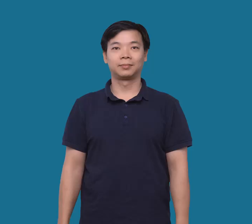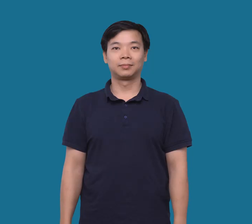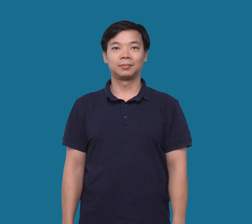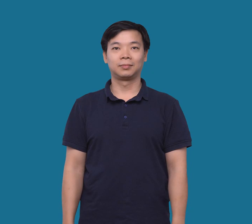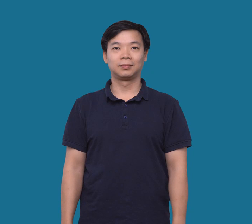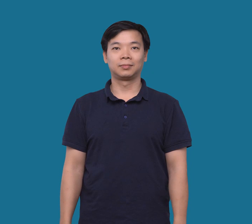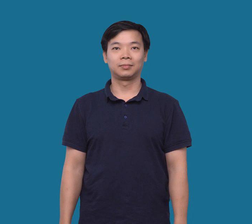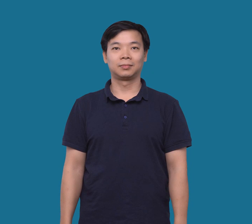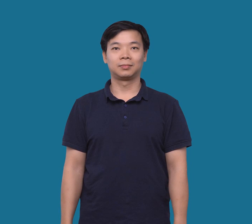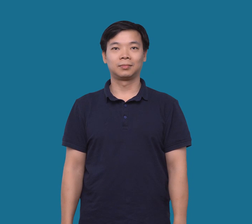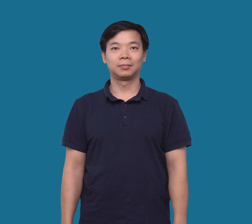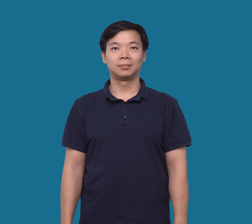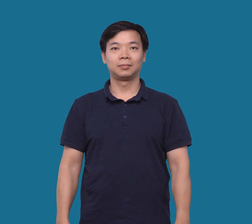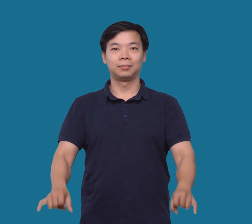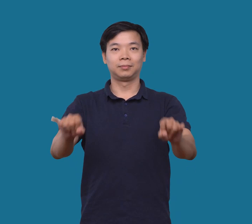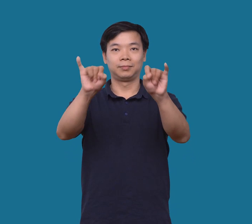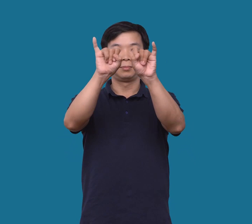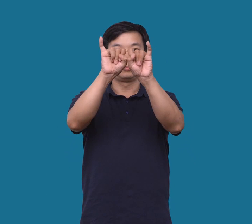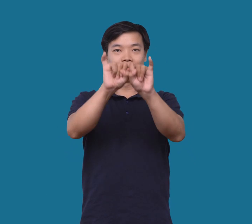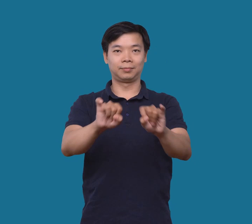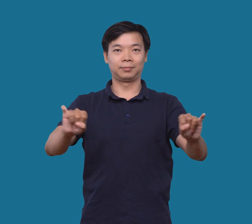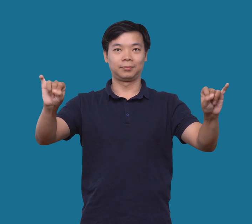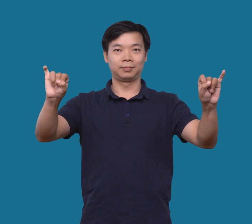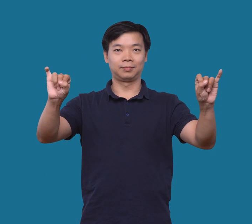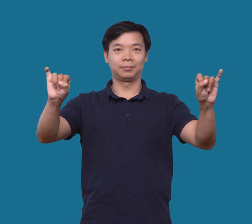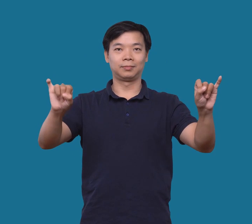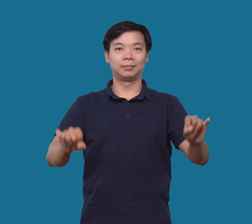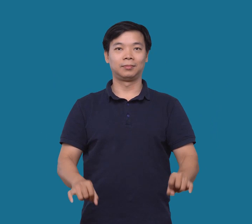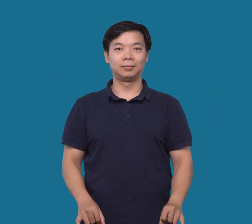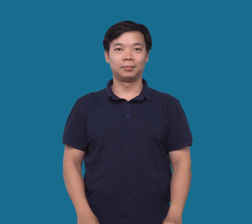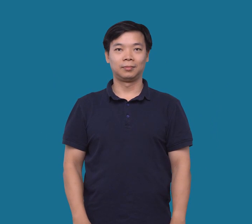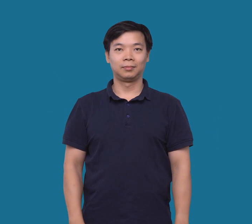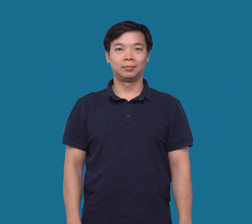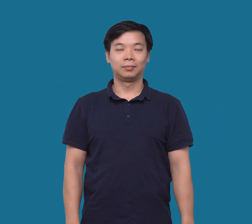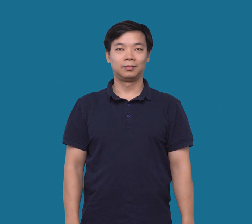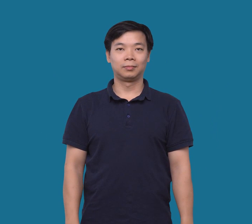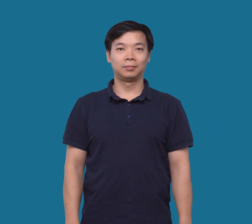chùa Hương